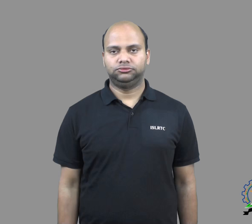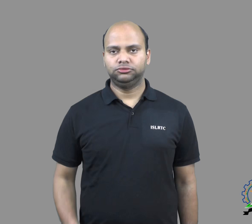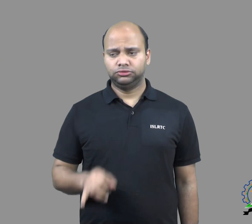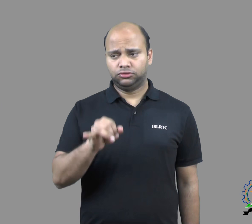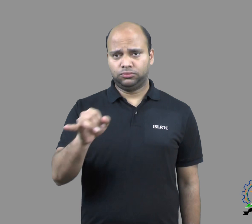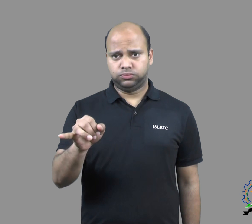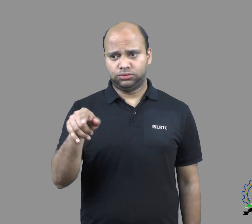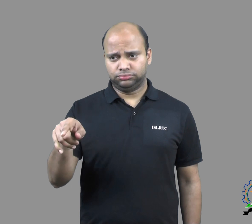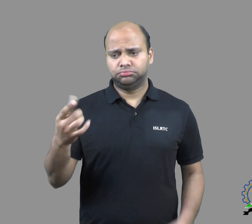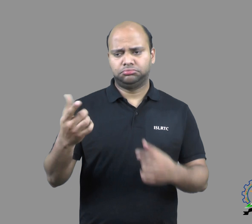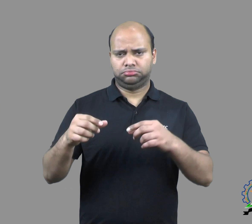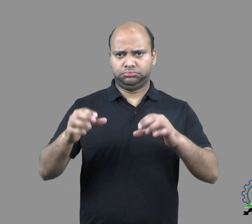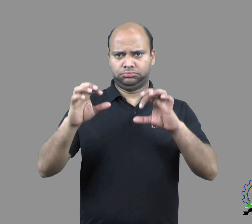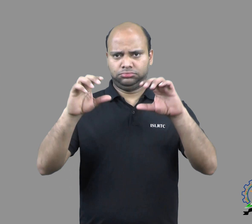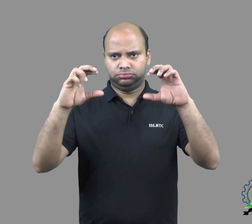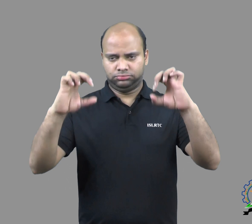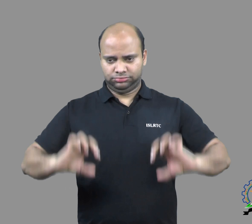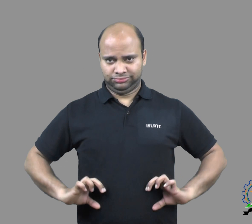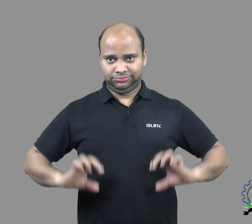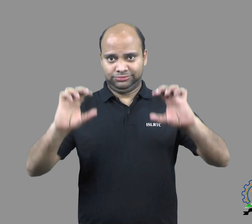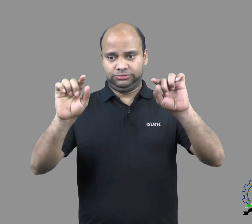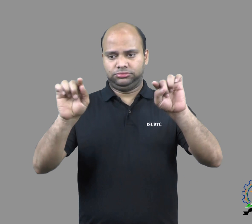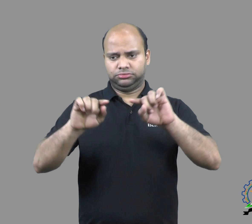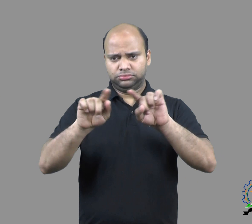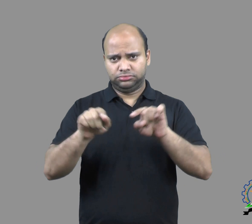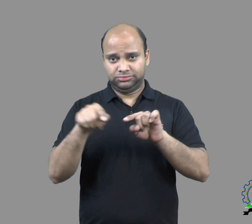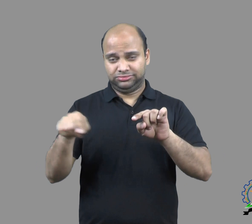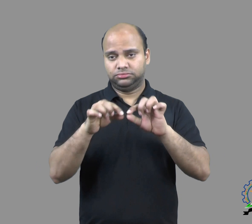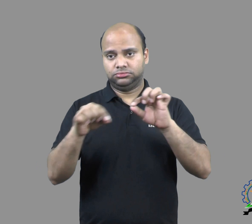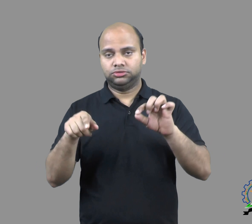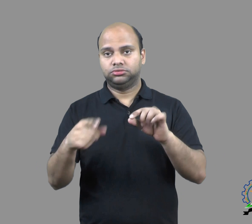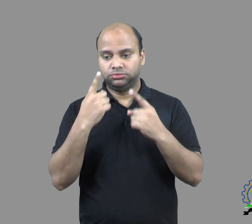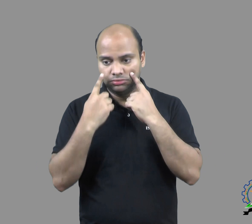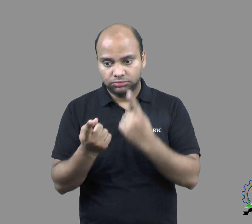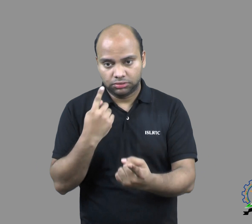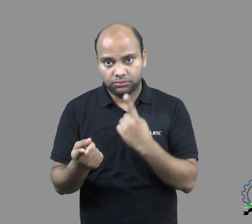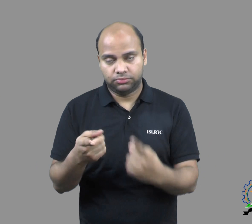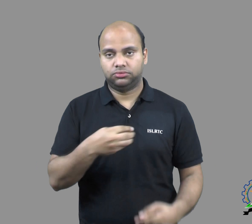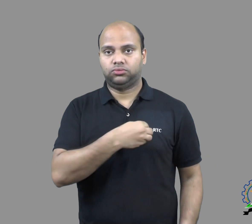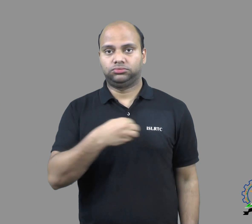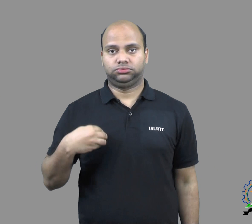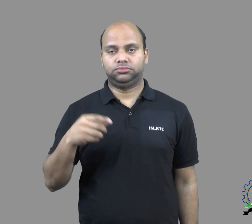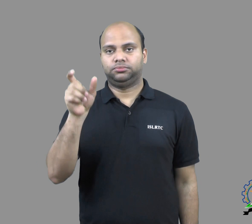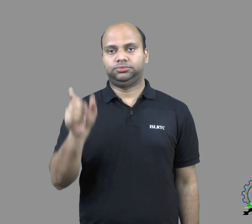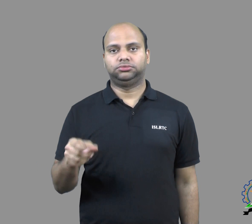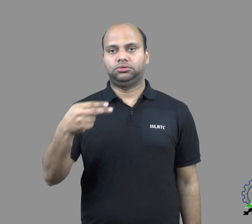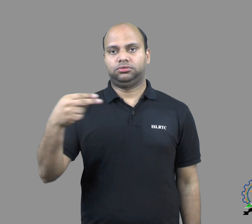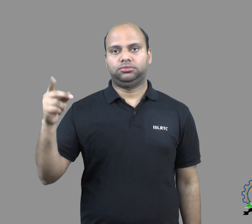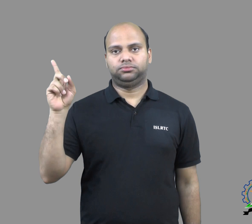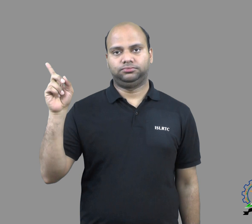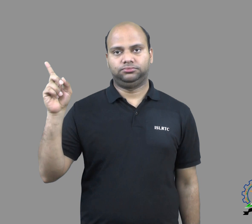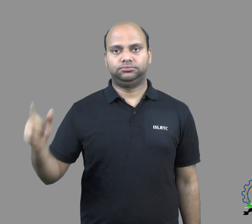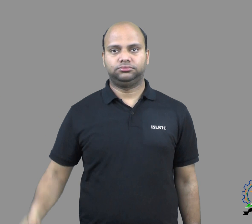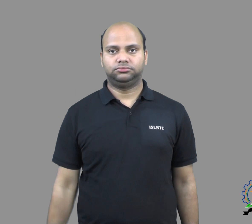Urologist